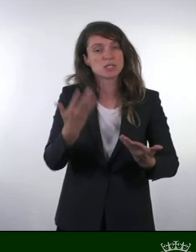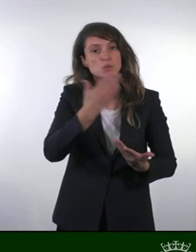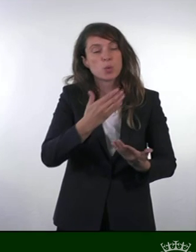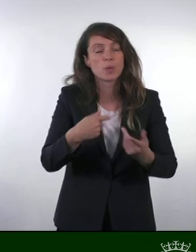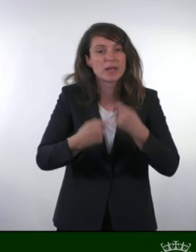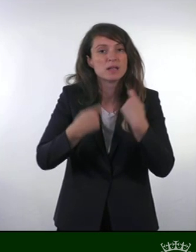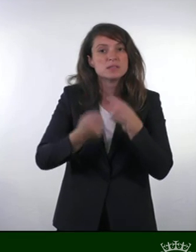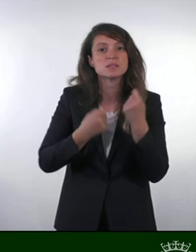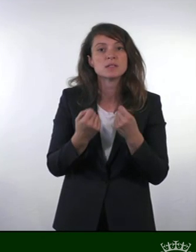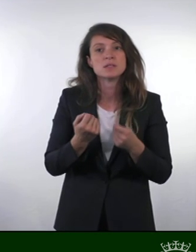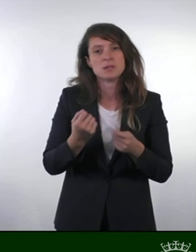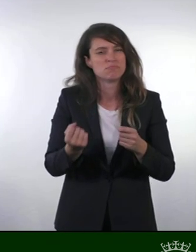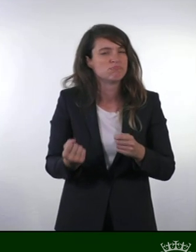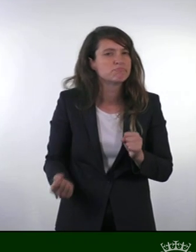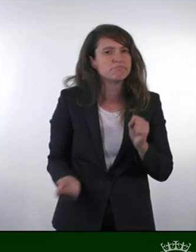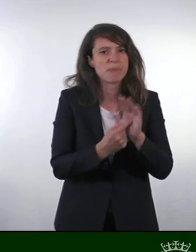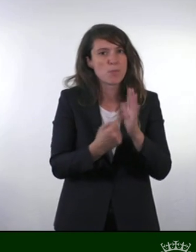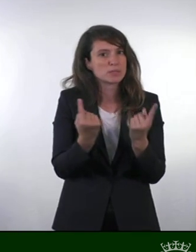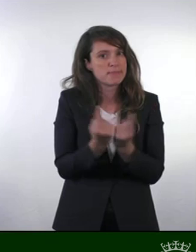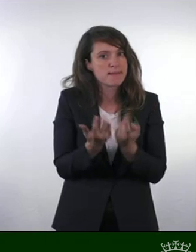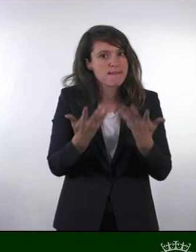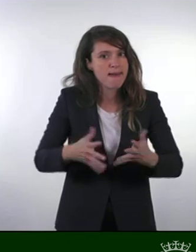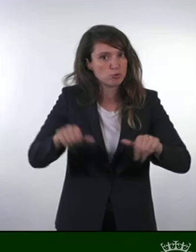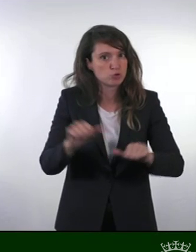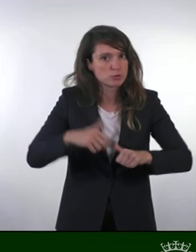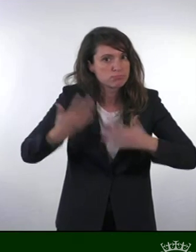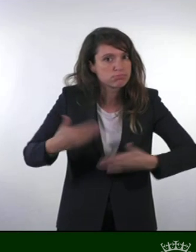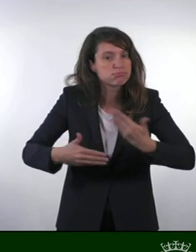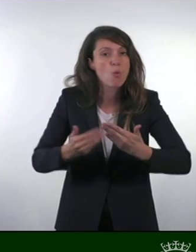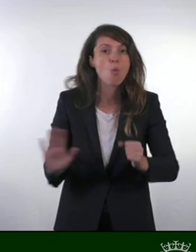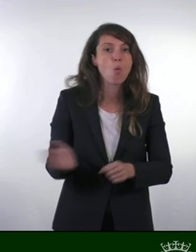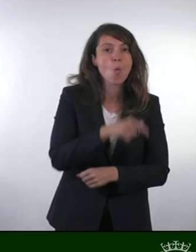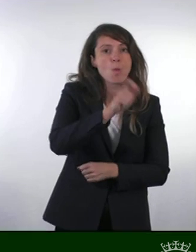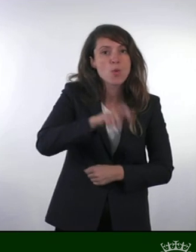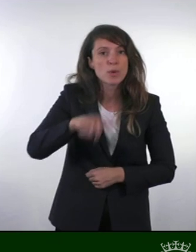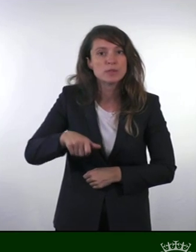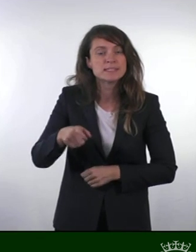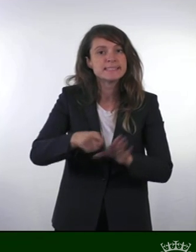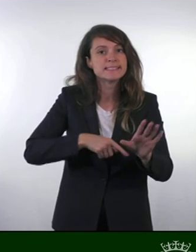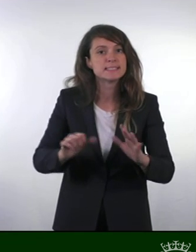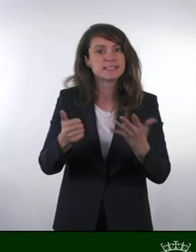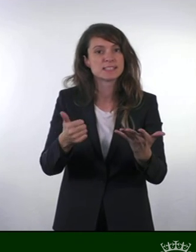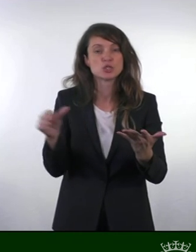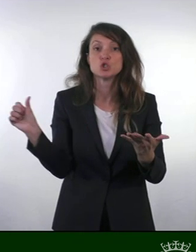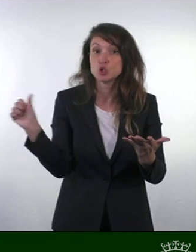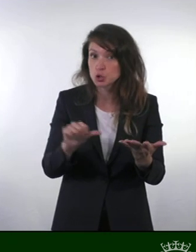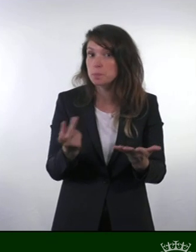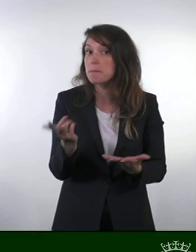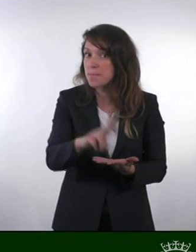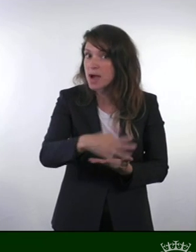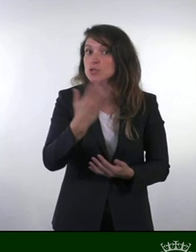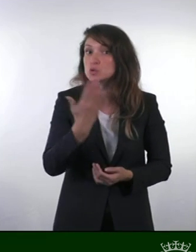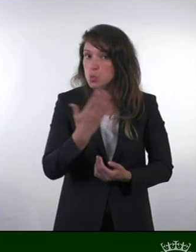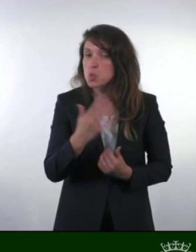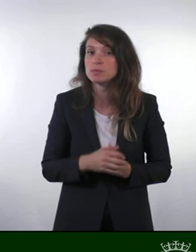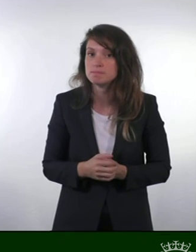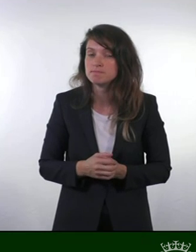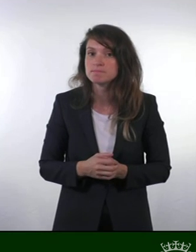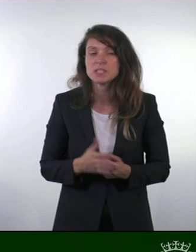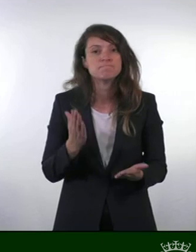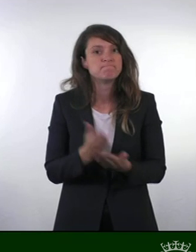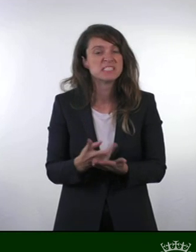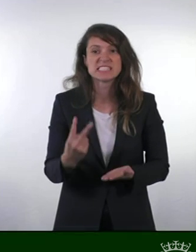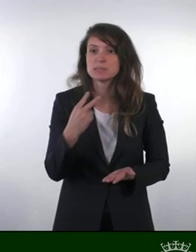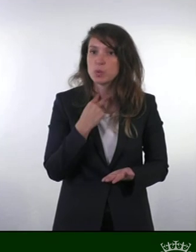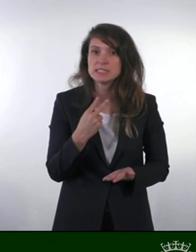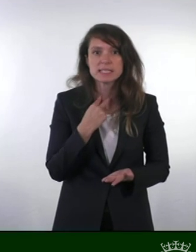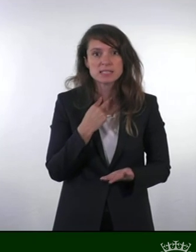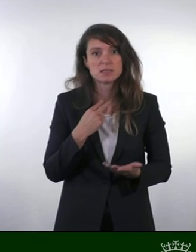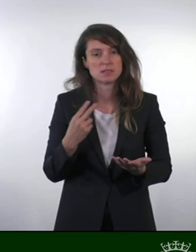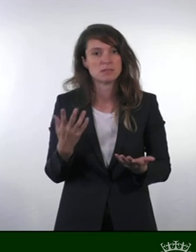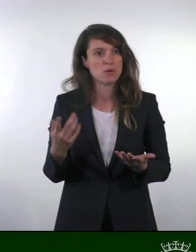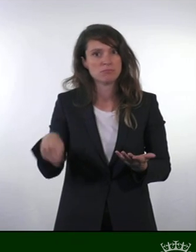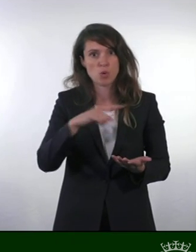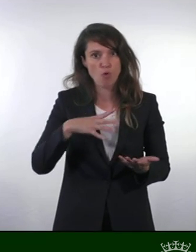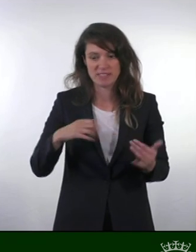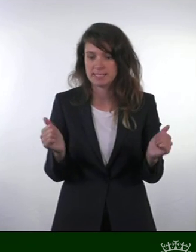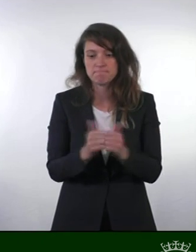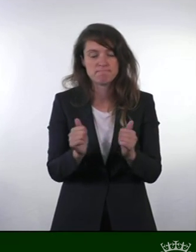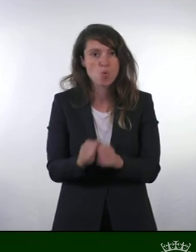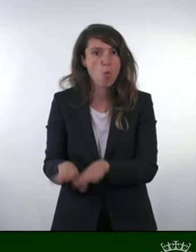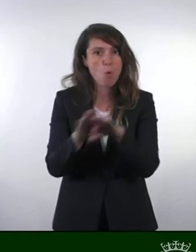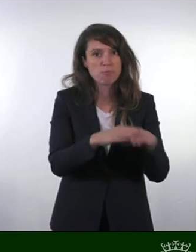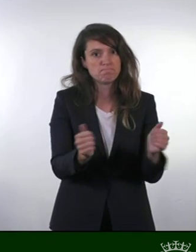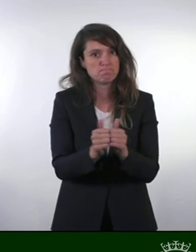But the most important thing that I think should happen now is that all pupils in year 6 should now be back in school, and it is still very disappointing that we have not had an unequivocal declaration of support for the safety of schools from the Labour party.